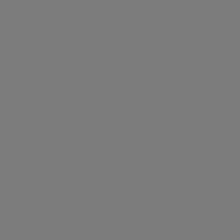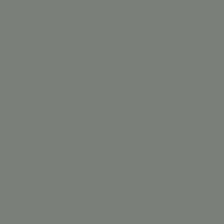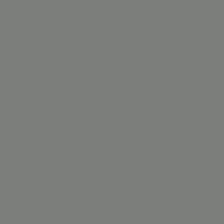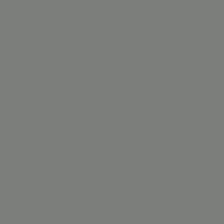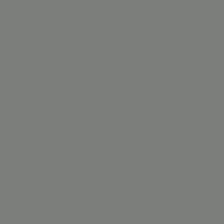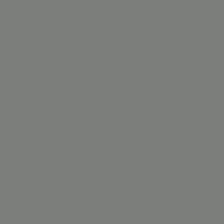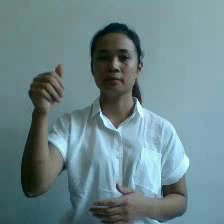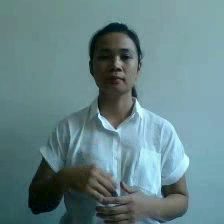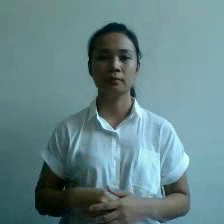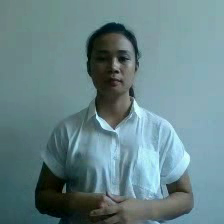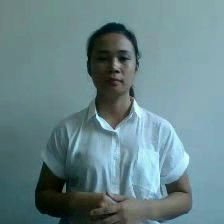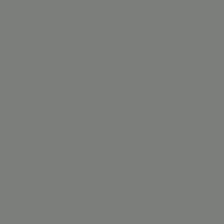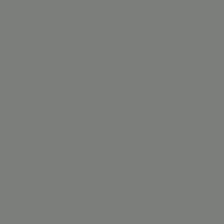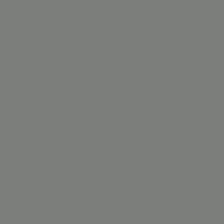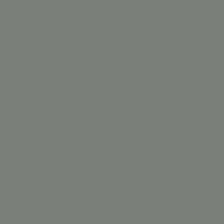Đẹp